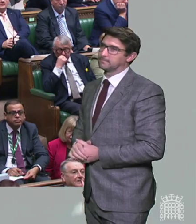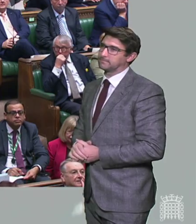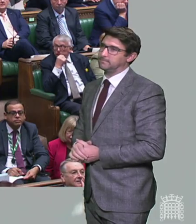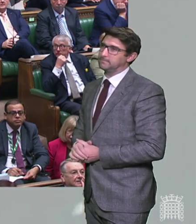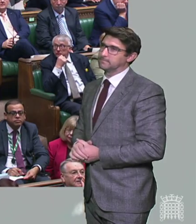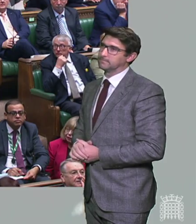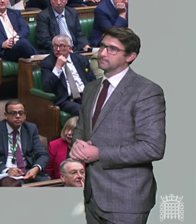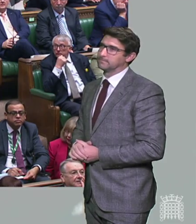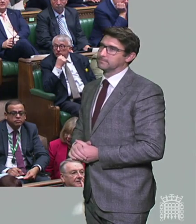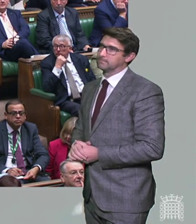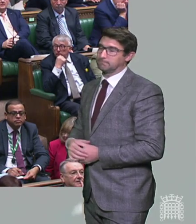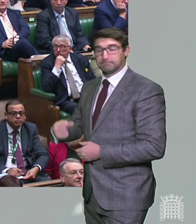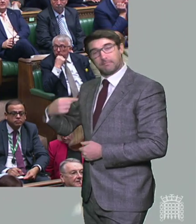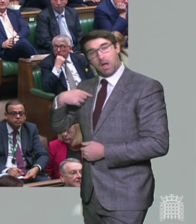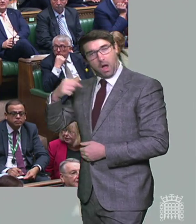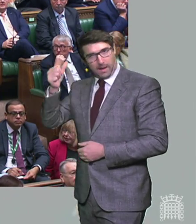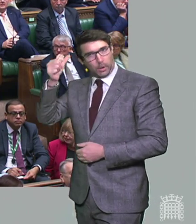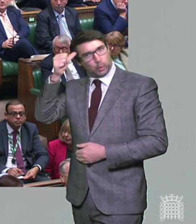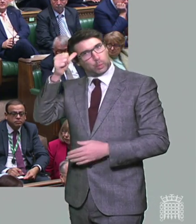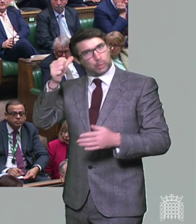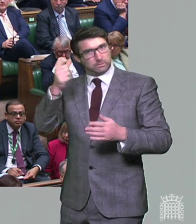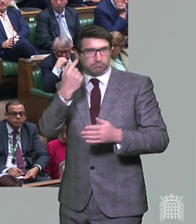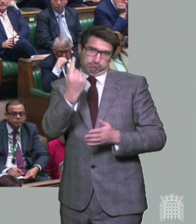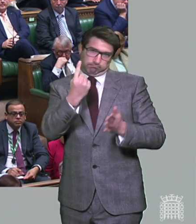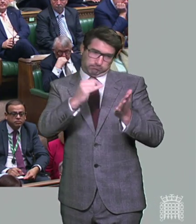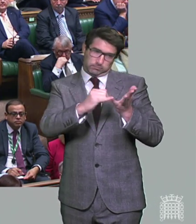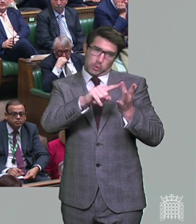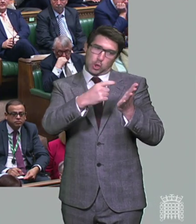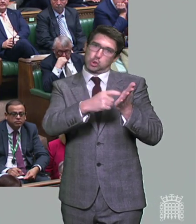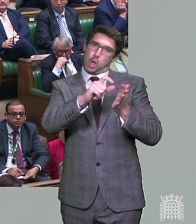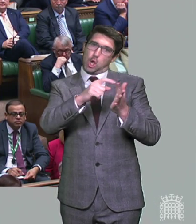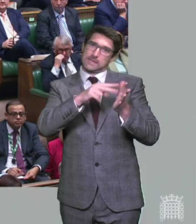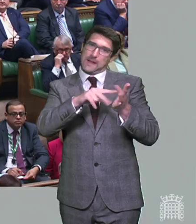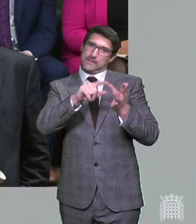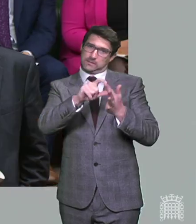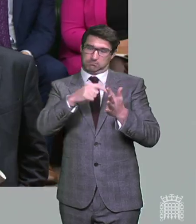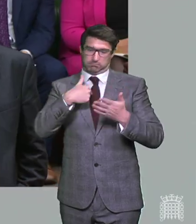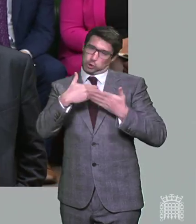I knew Sir David, and I share the Prime Minister’s sentiments completely.